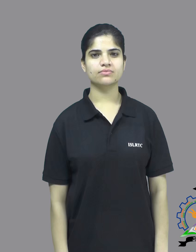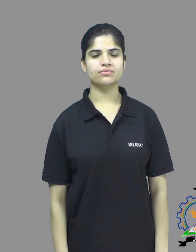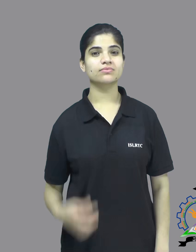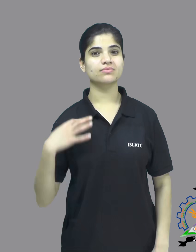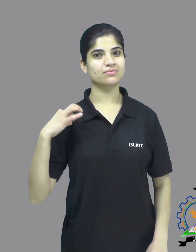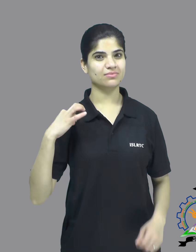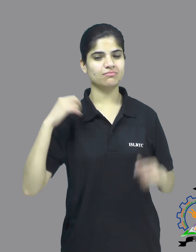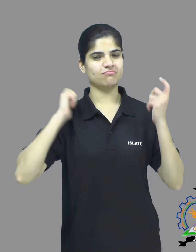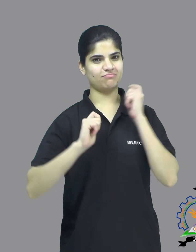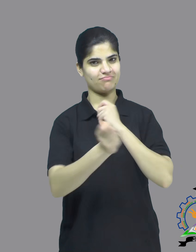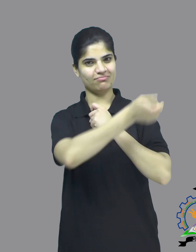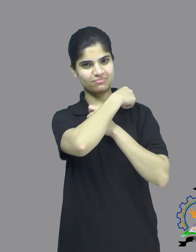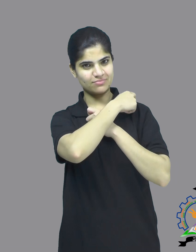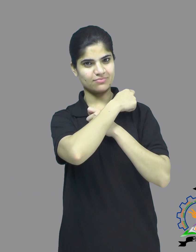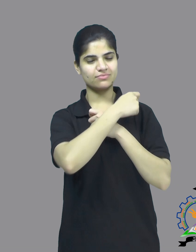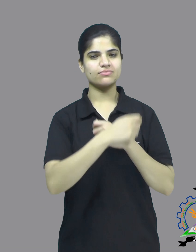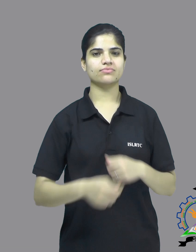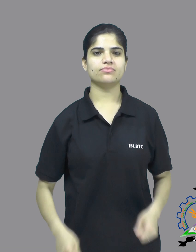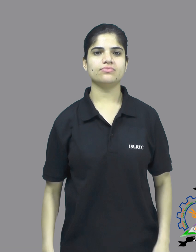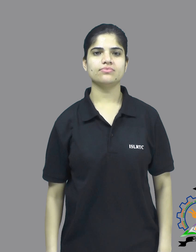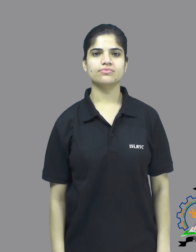Shawl